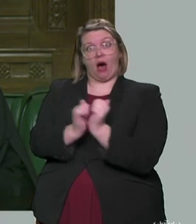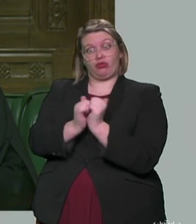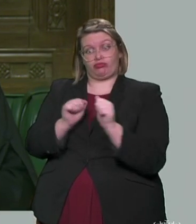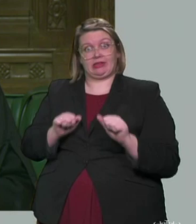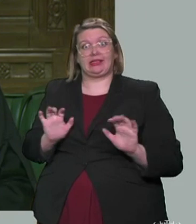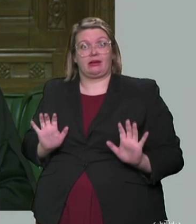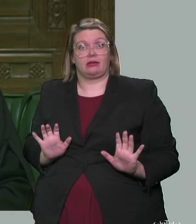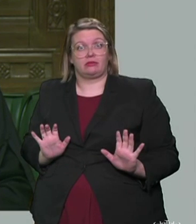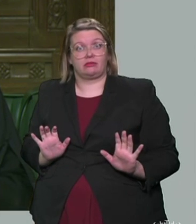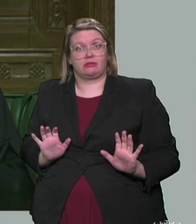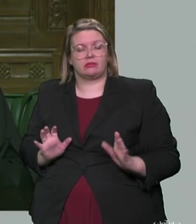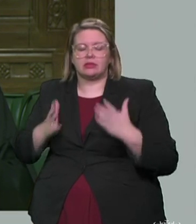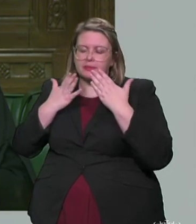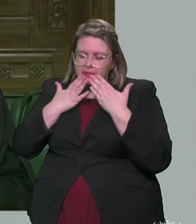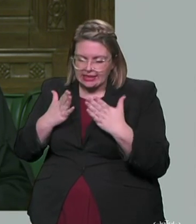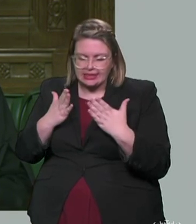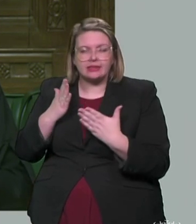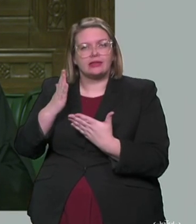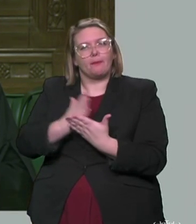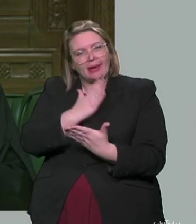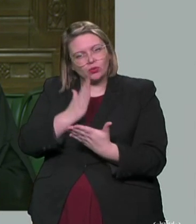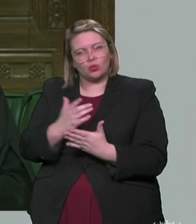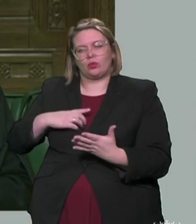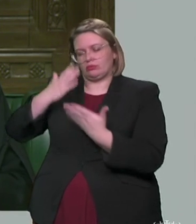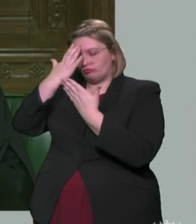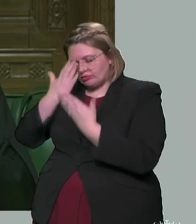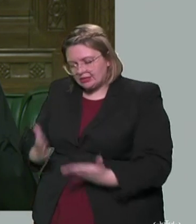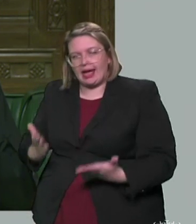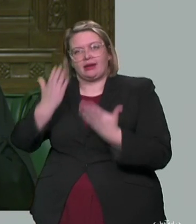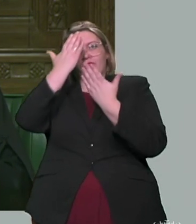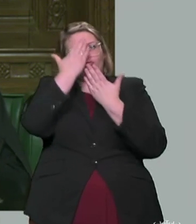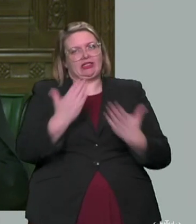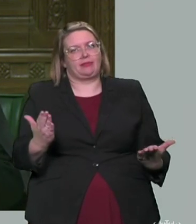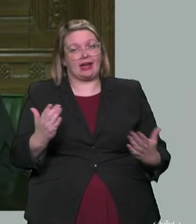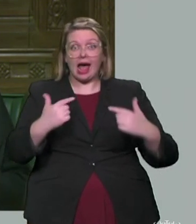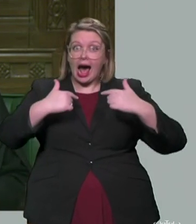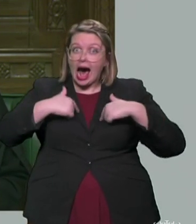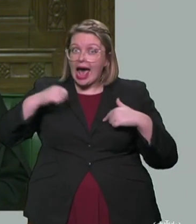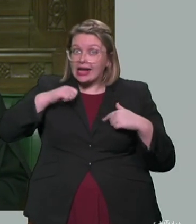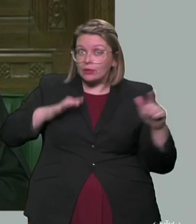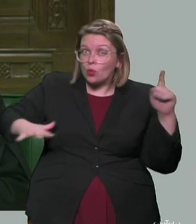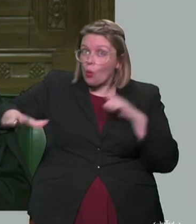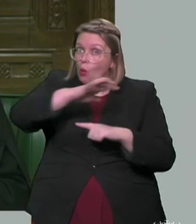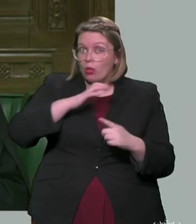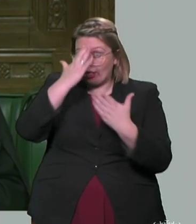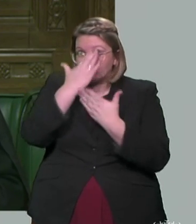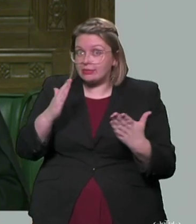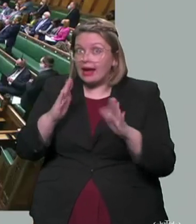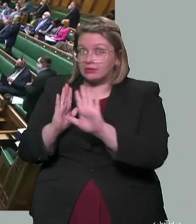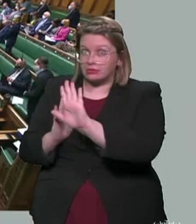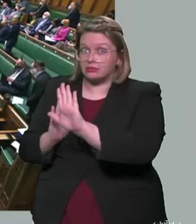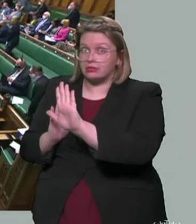Please make sure we treat each other with the respect that I expect from all of you.